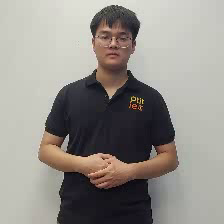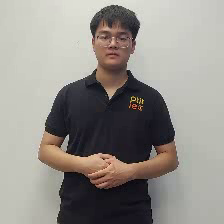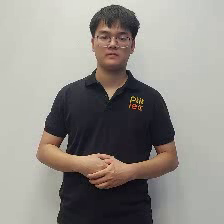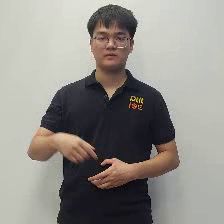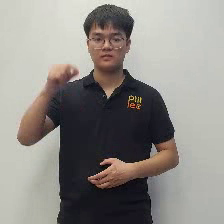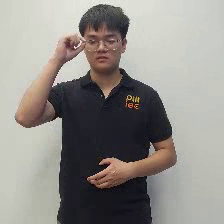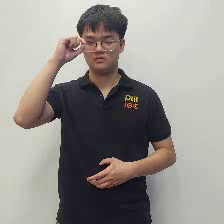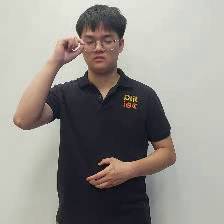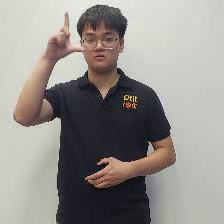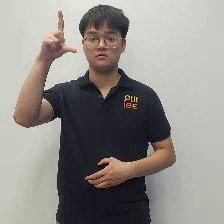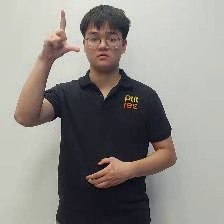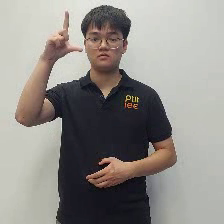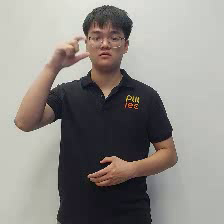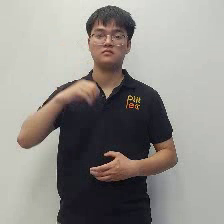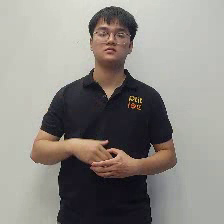Thức dậy